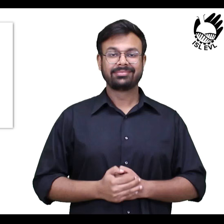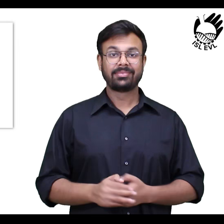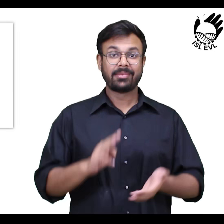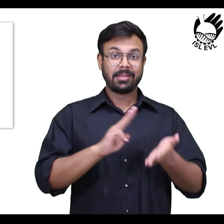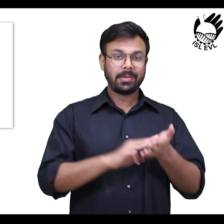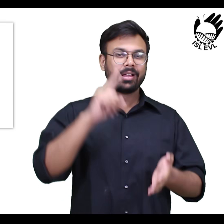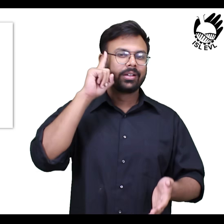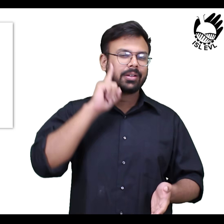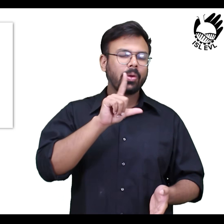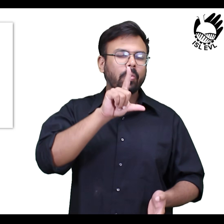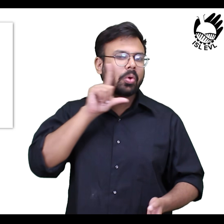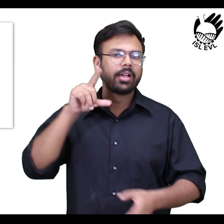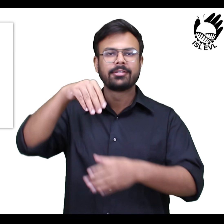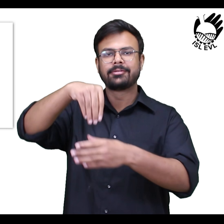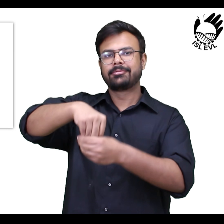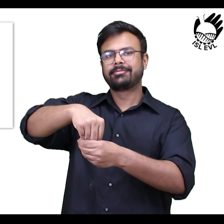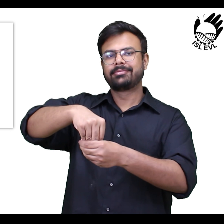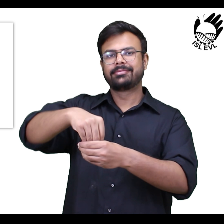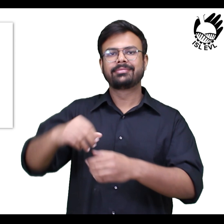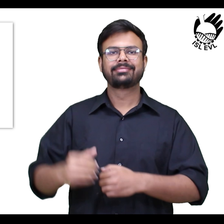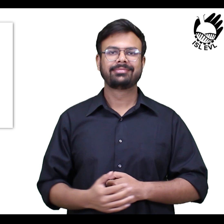Melanocyte